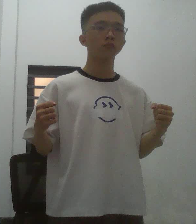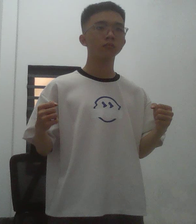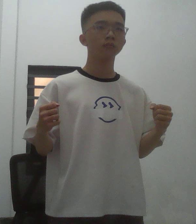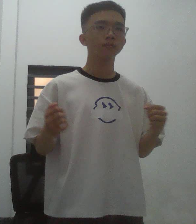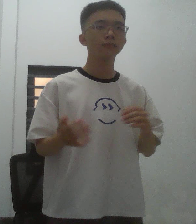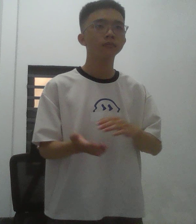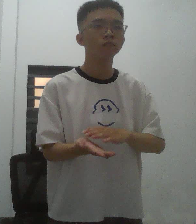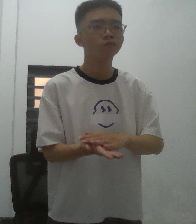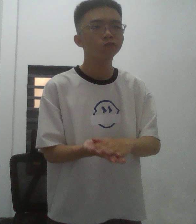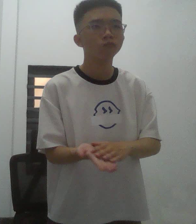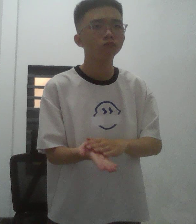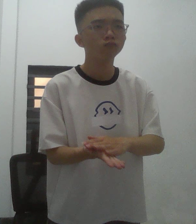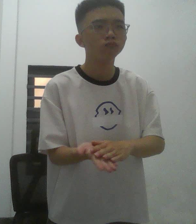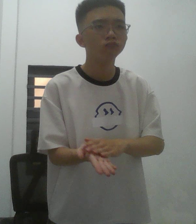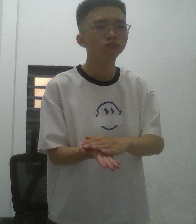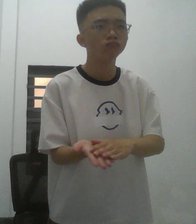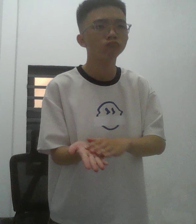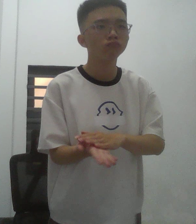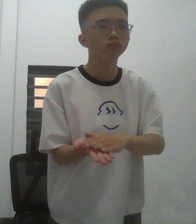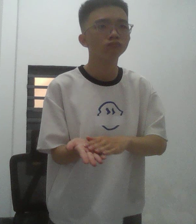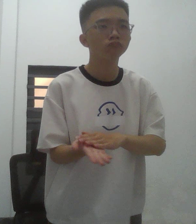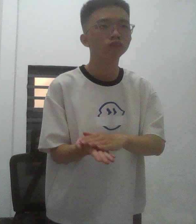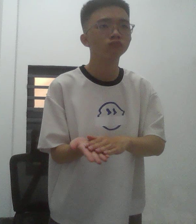xin loi